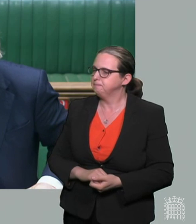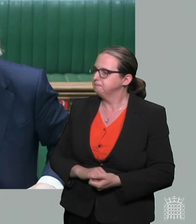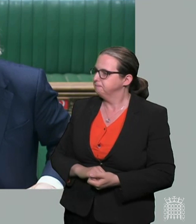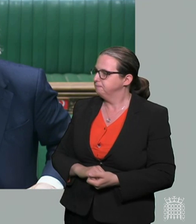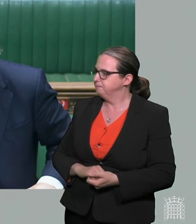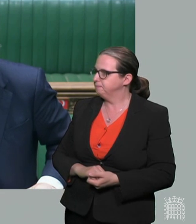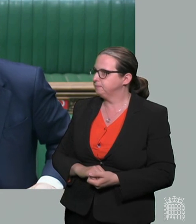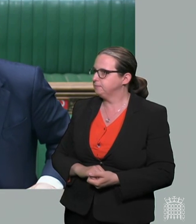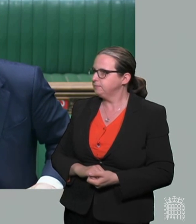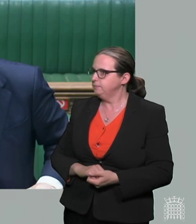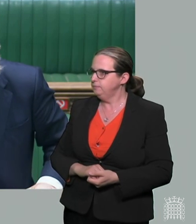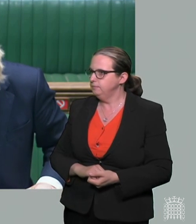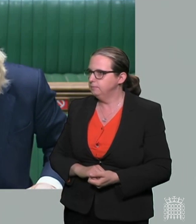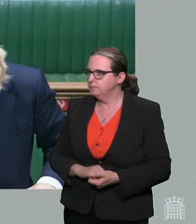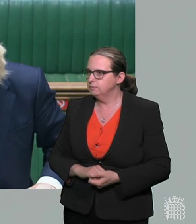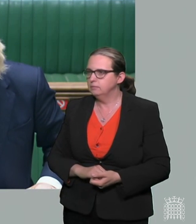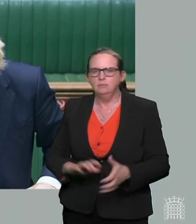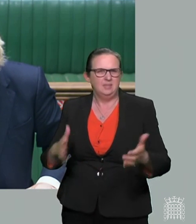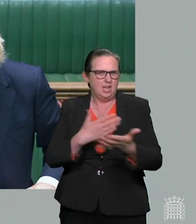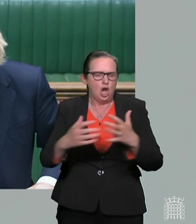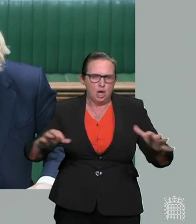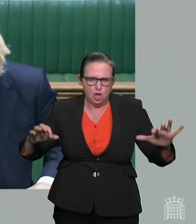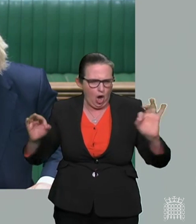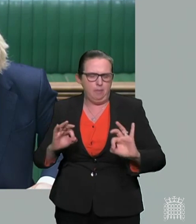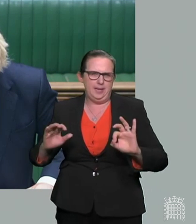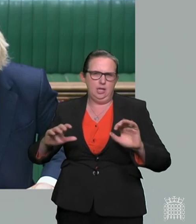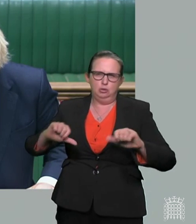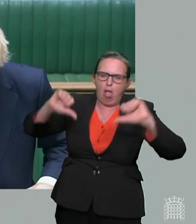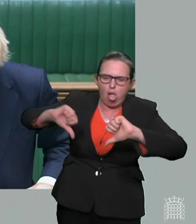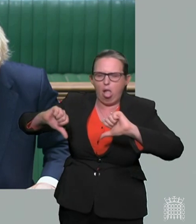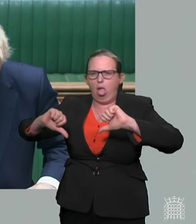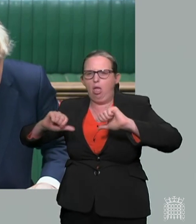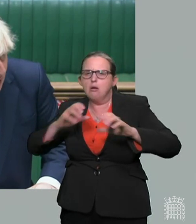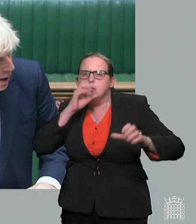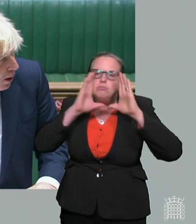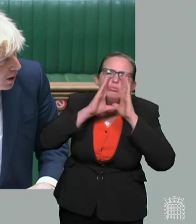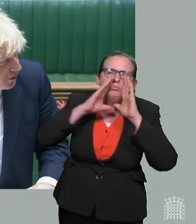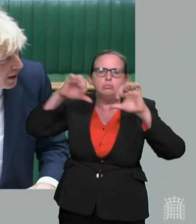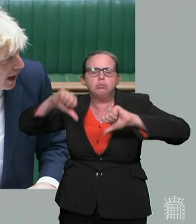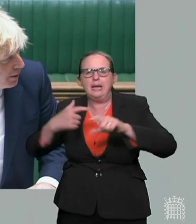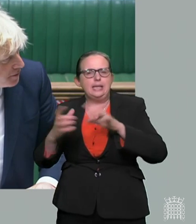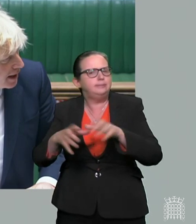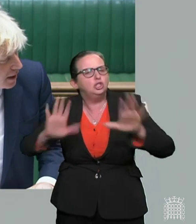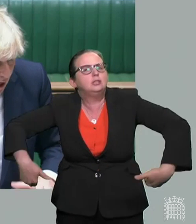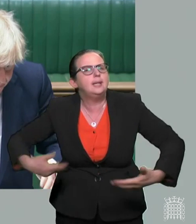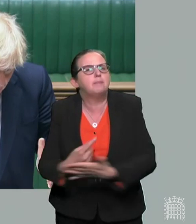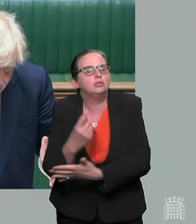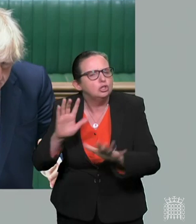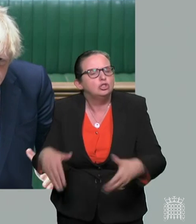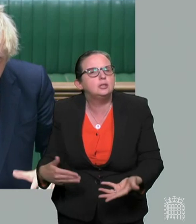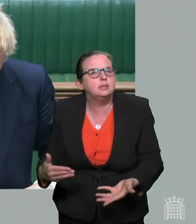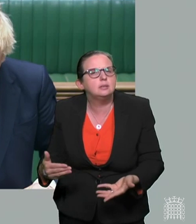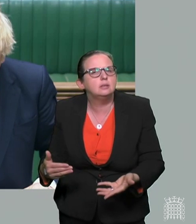We made it absolutely clear that no one should boo the England team.